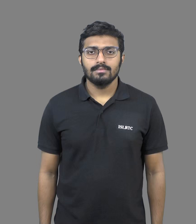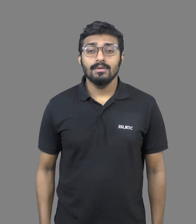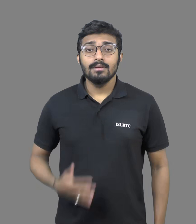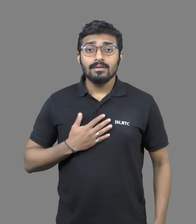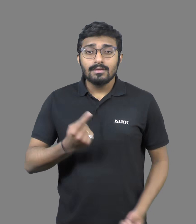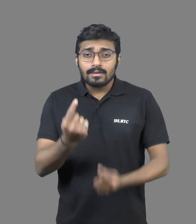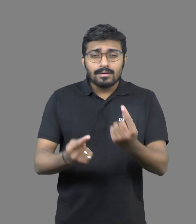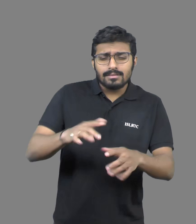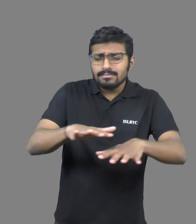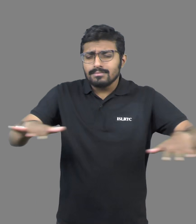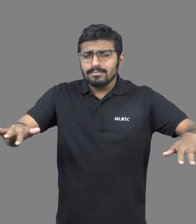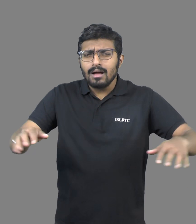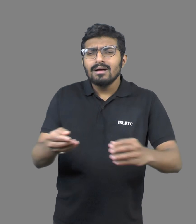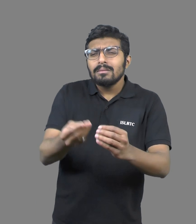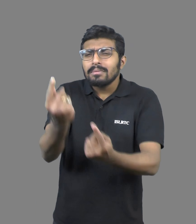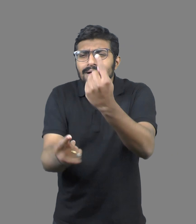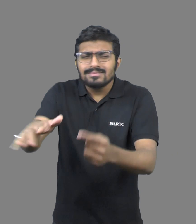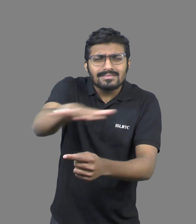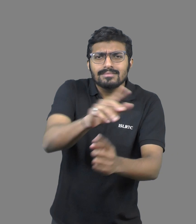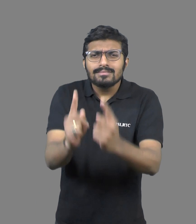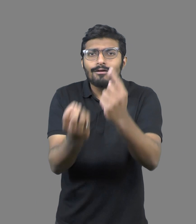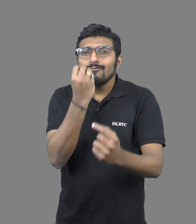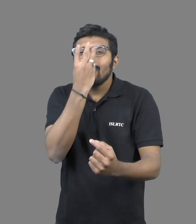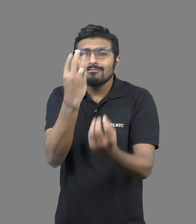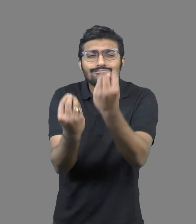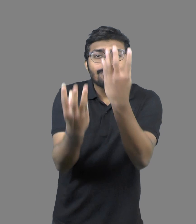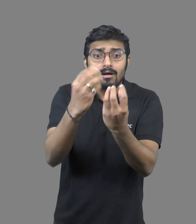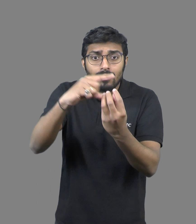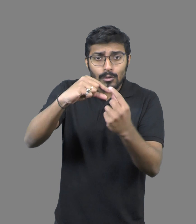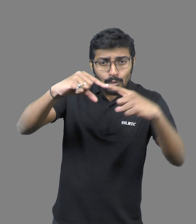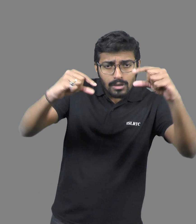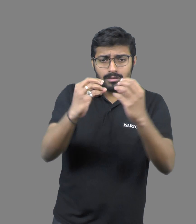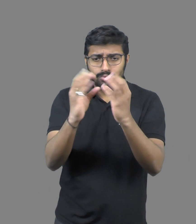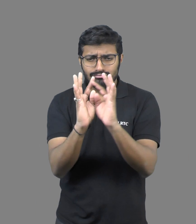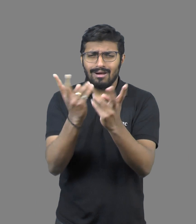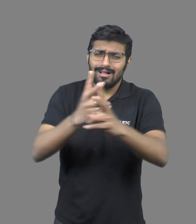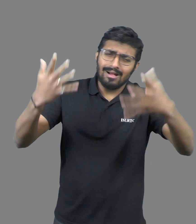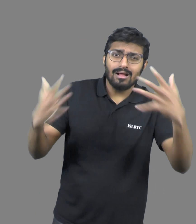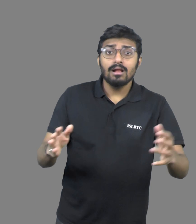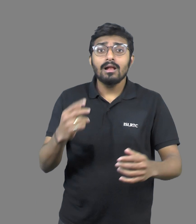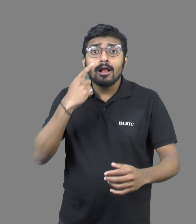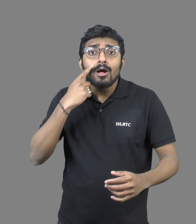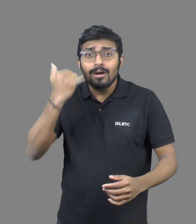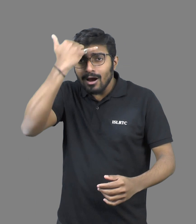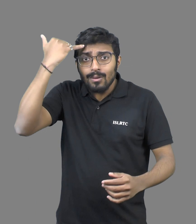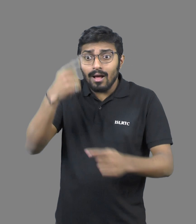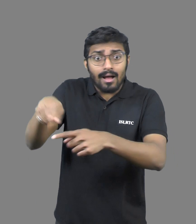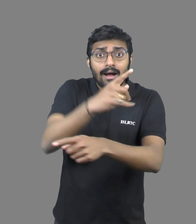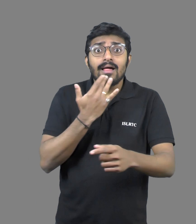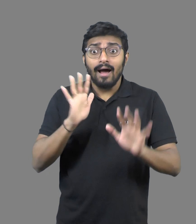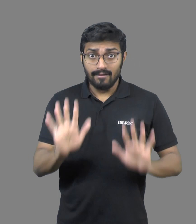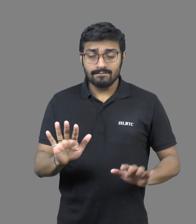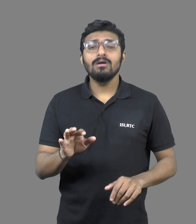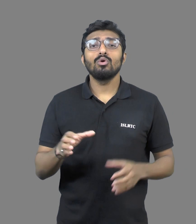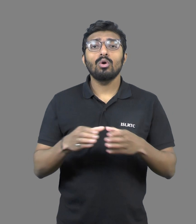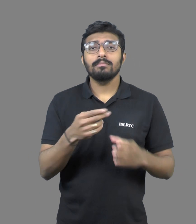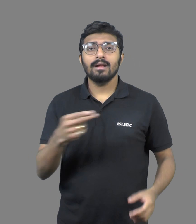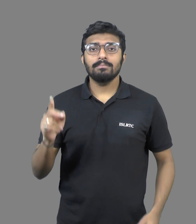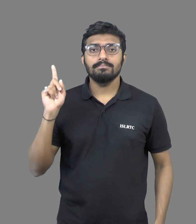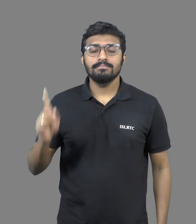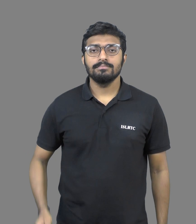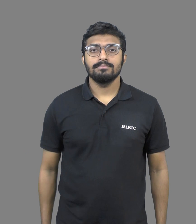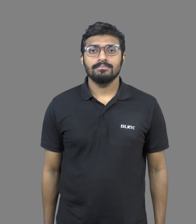Yellow Flowered Plants